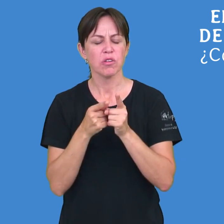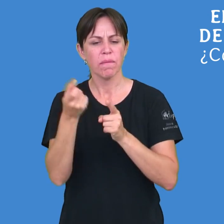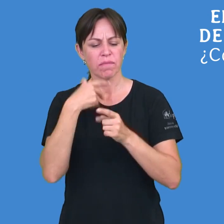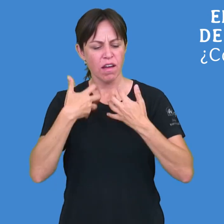droga